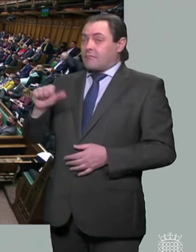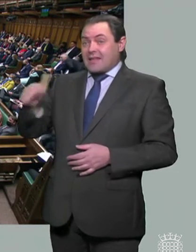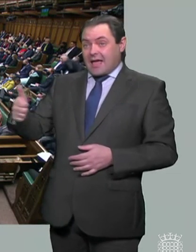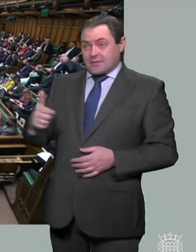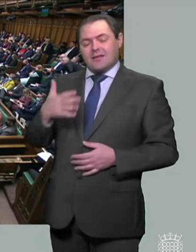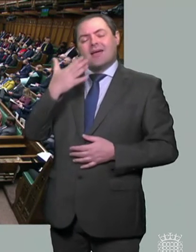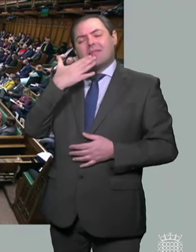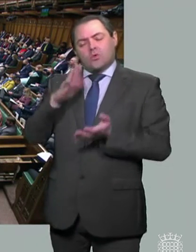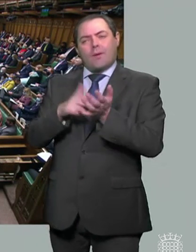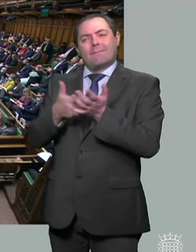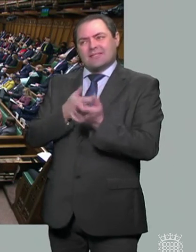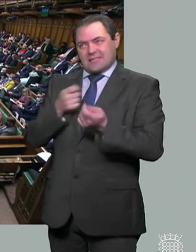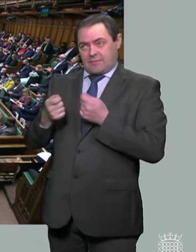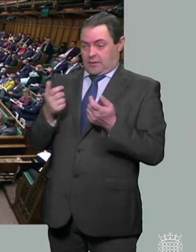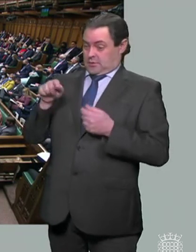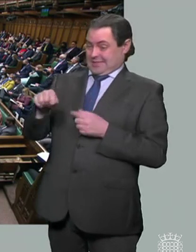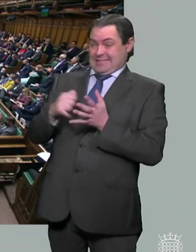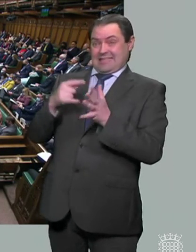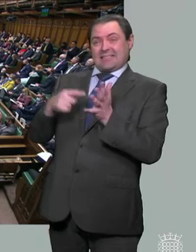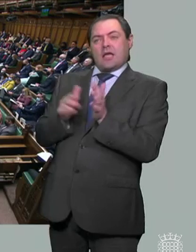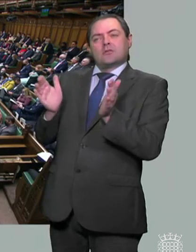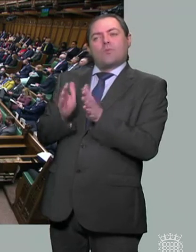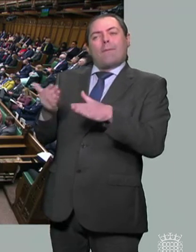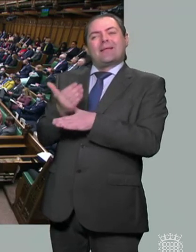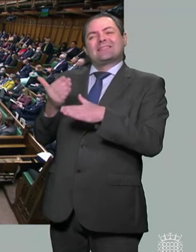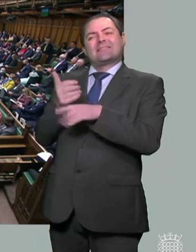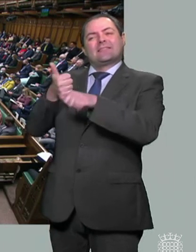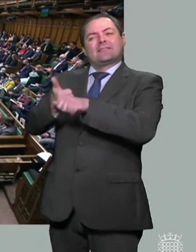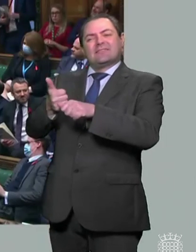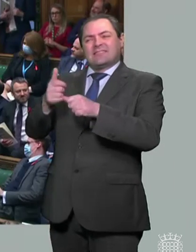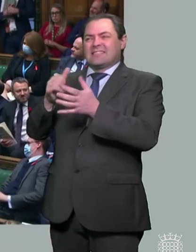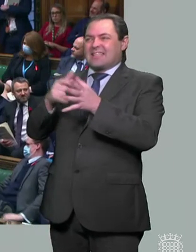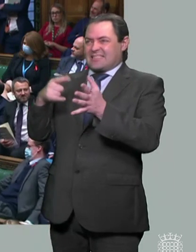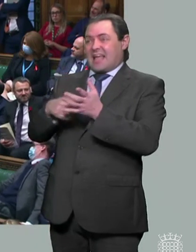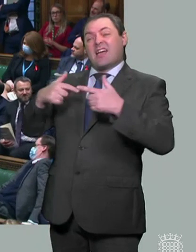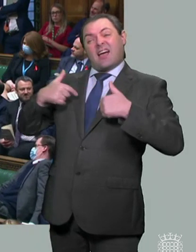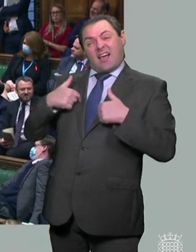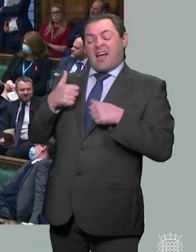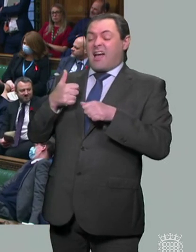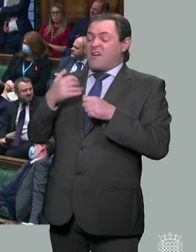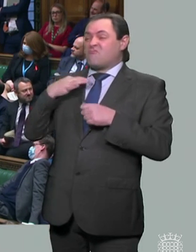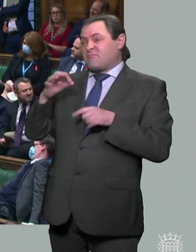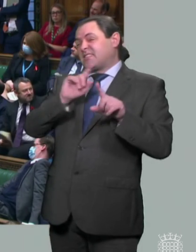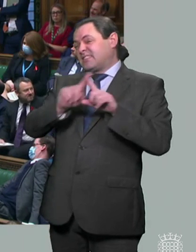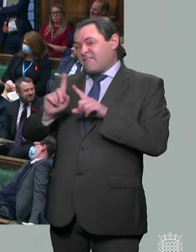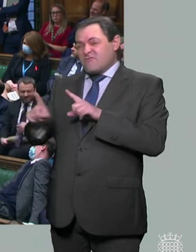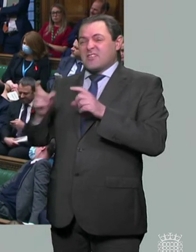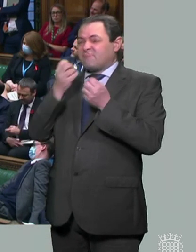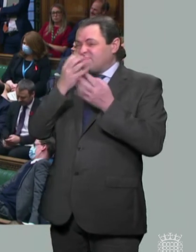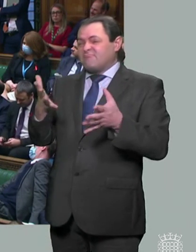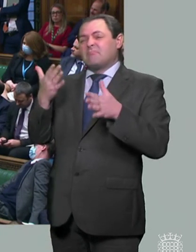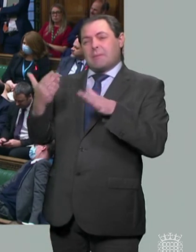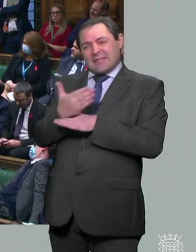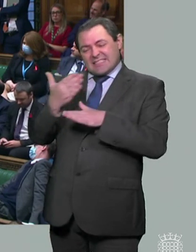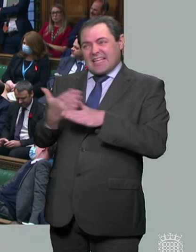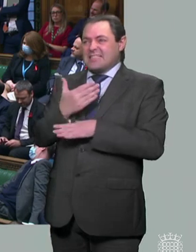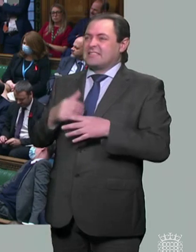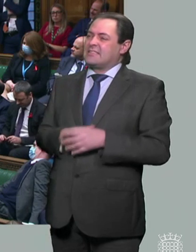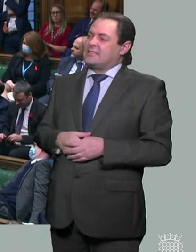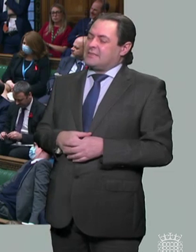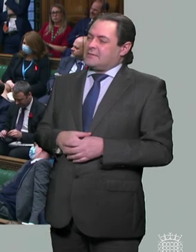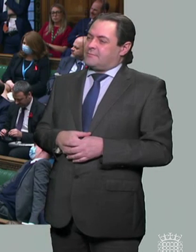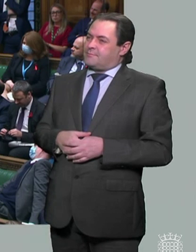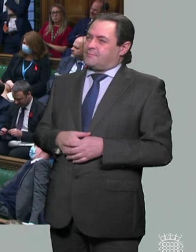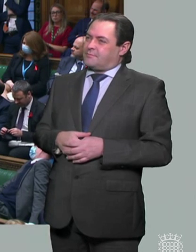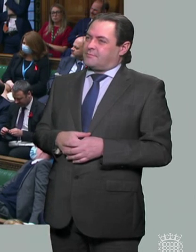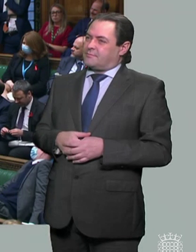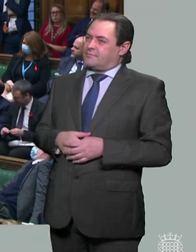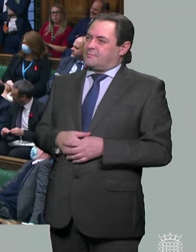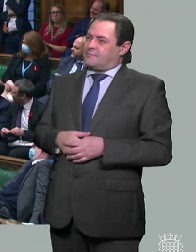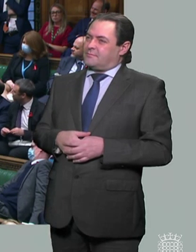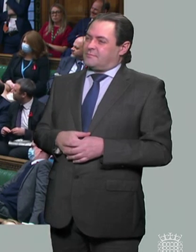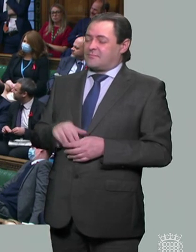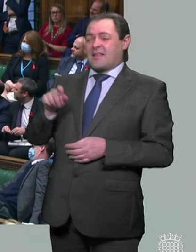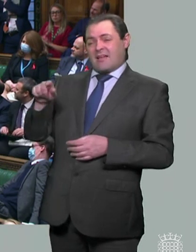This Saturday is Small Business Saturday. I am proud to represent some fantastic local businesses, such as Kays of Grantham, the Stamford Notebook Company and the Bourne Bookshop.